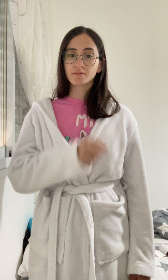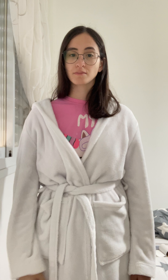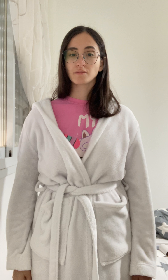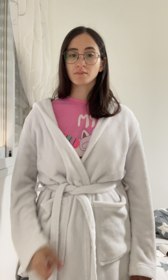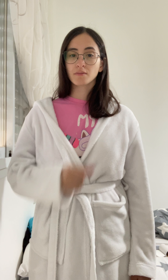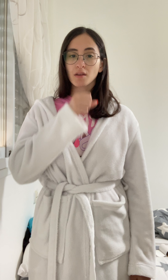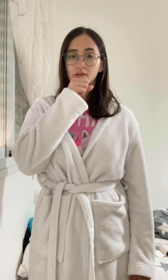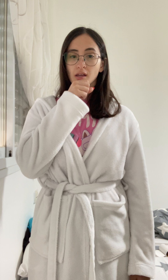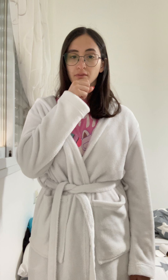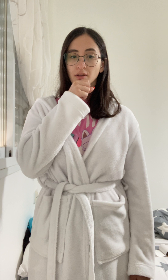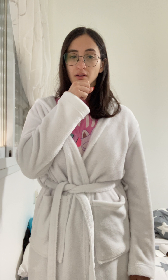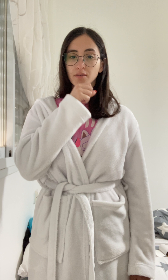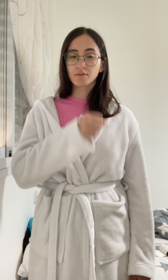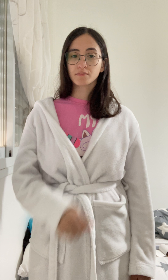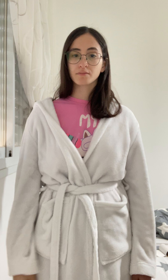סבתא